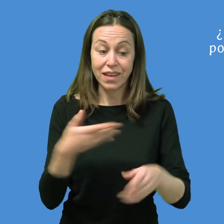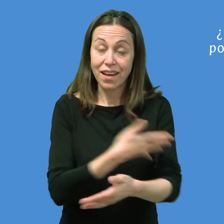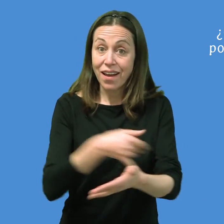sangre